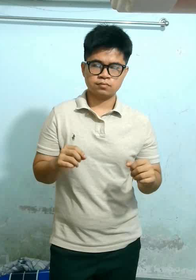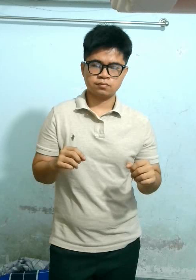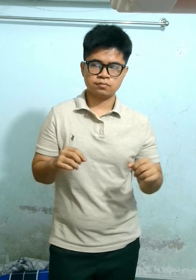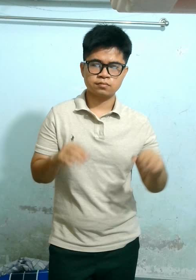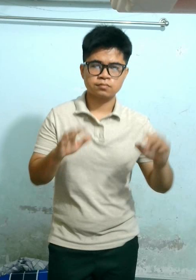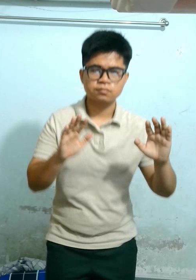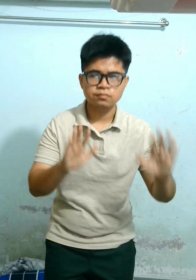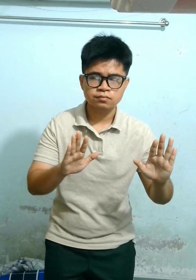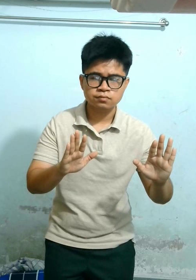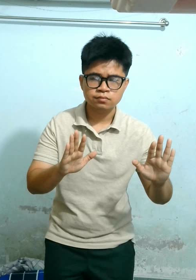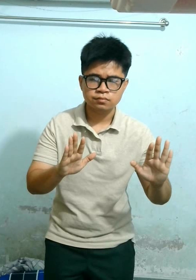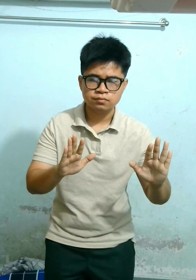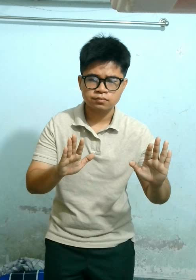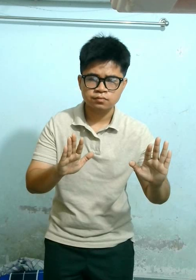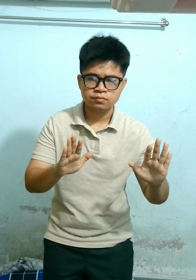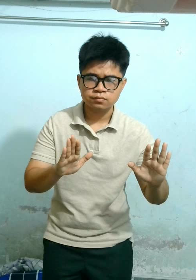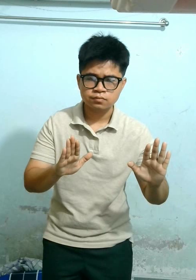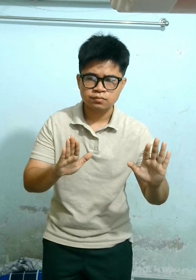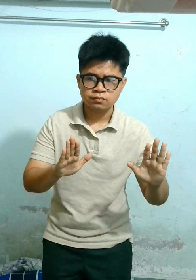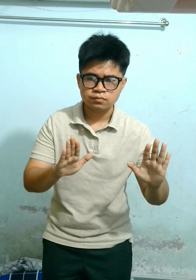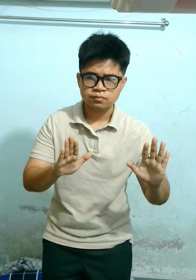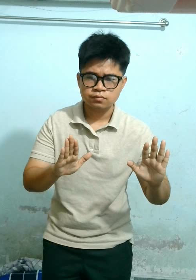dung lai